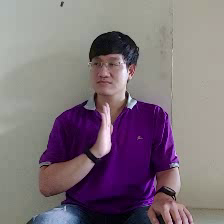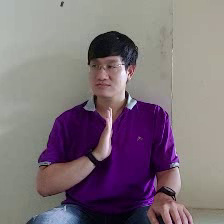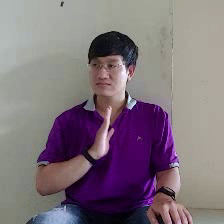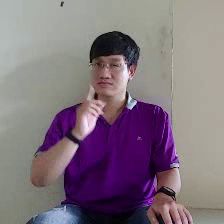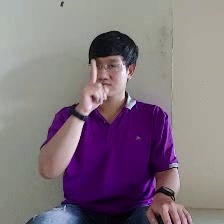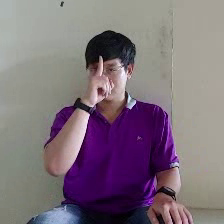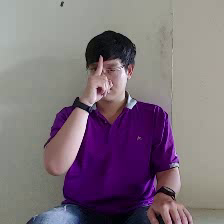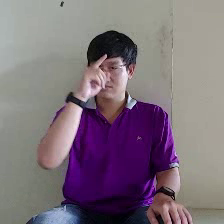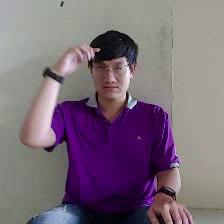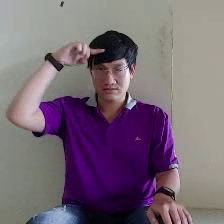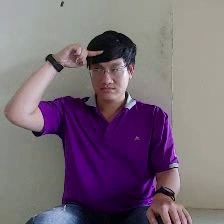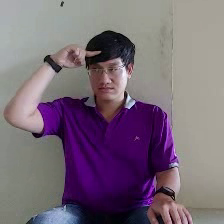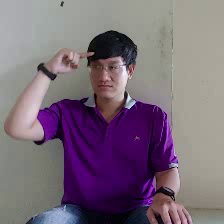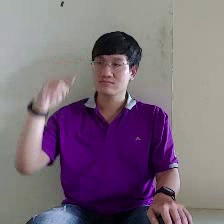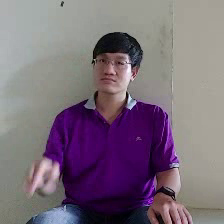Bộ y tế